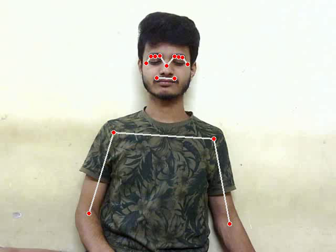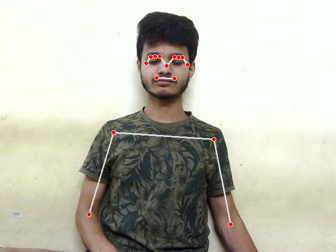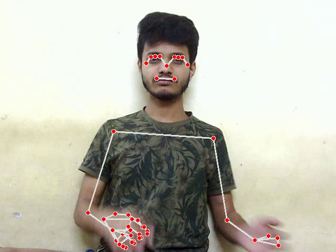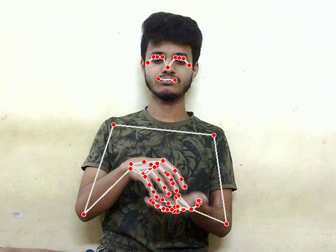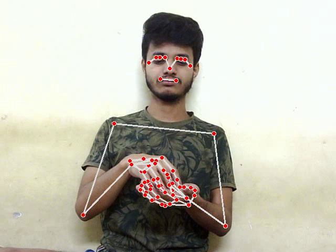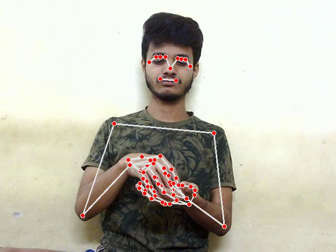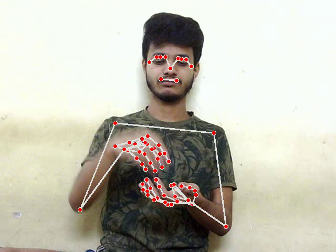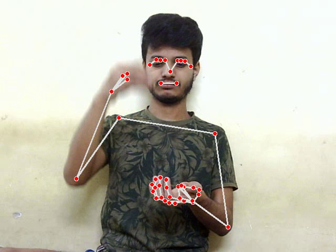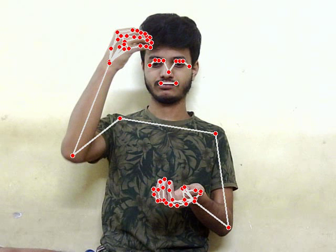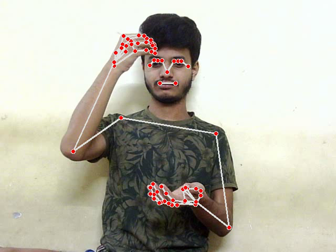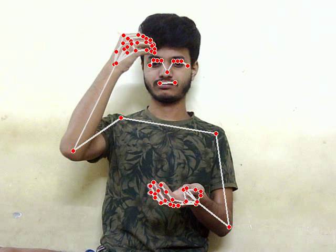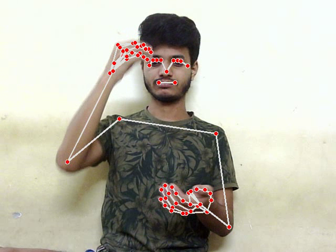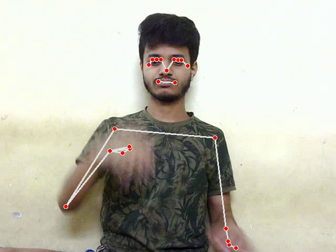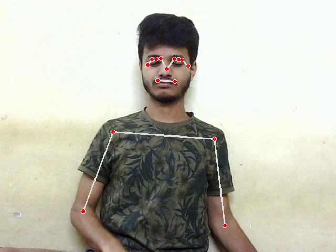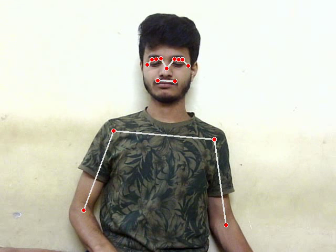learn